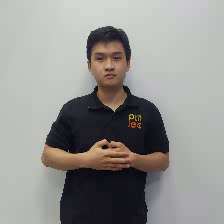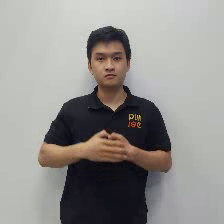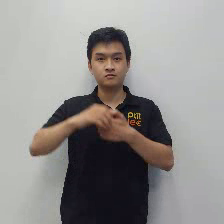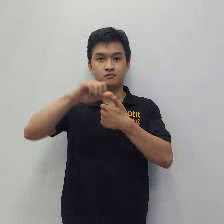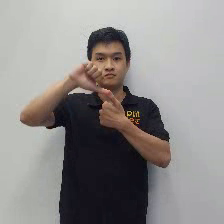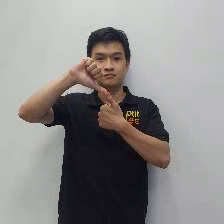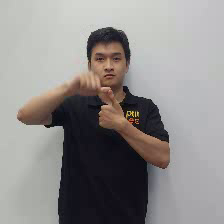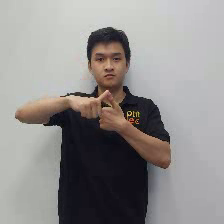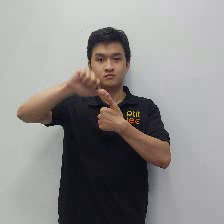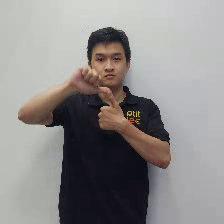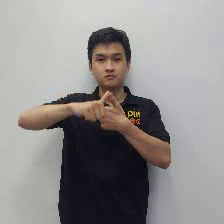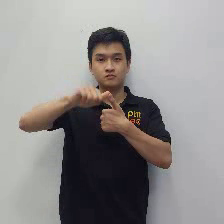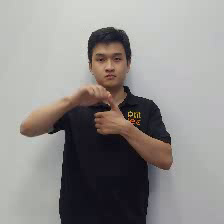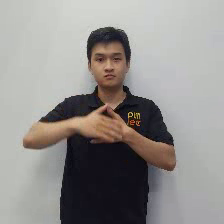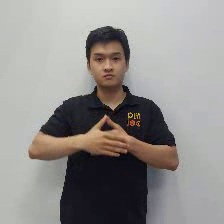Bạn thân